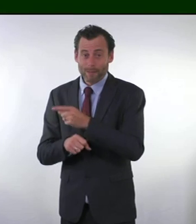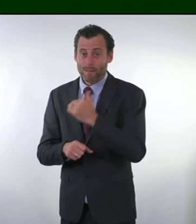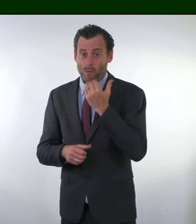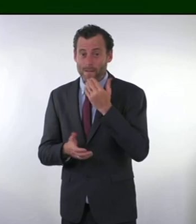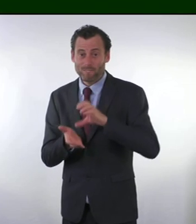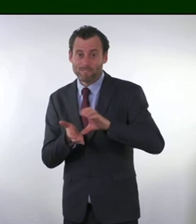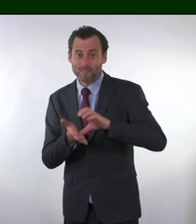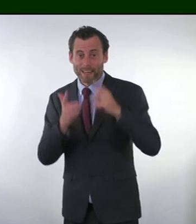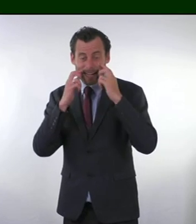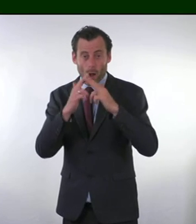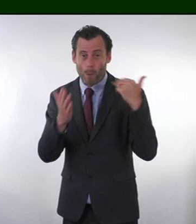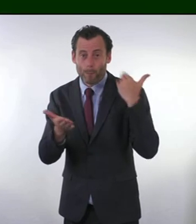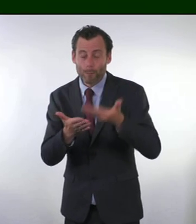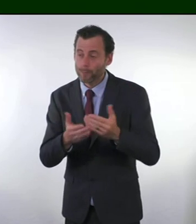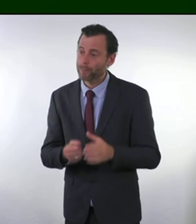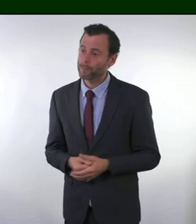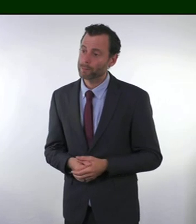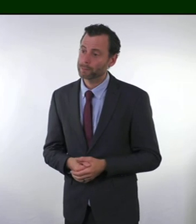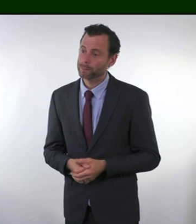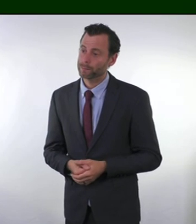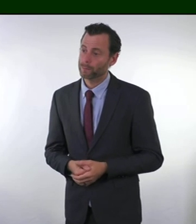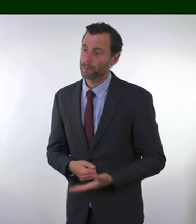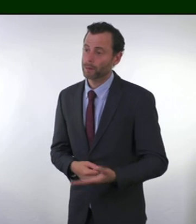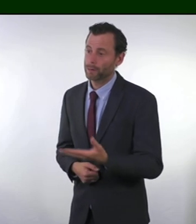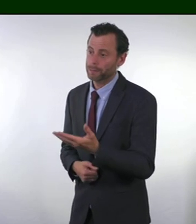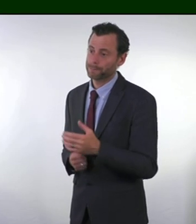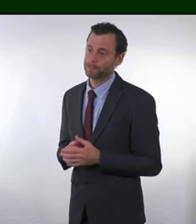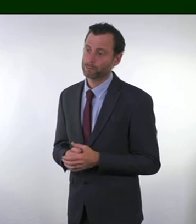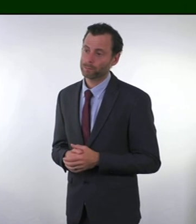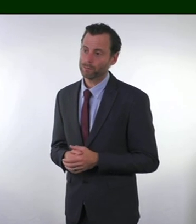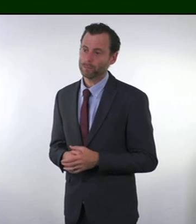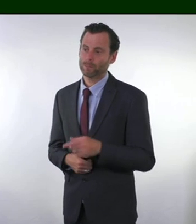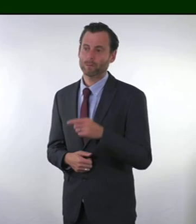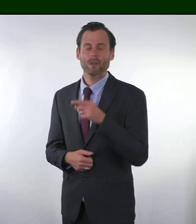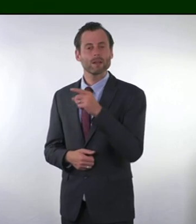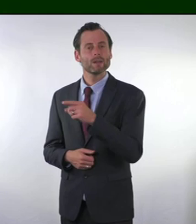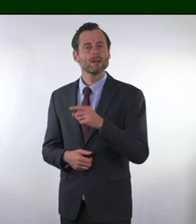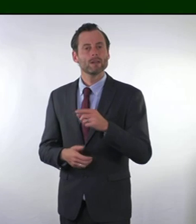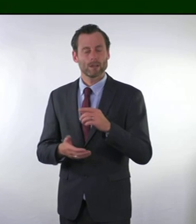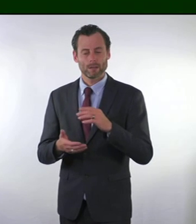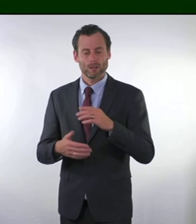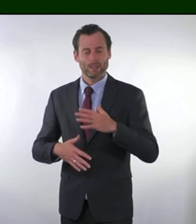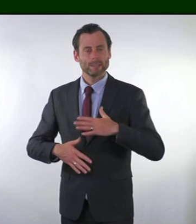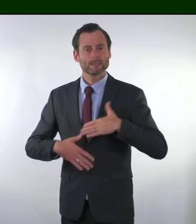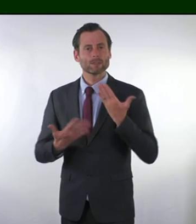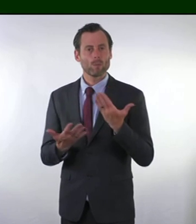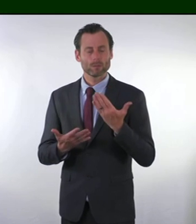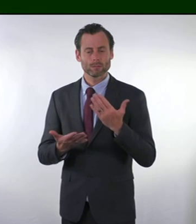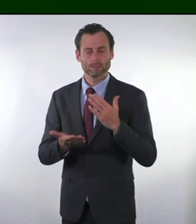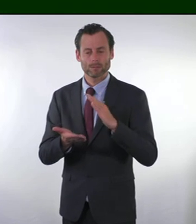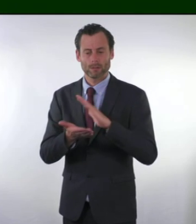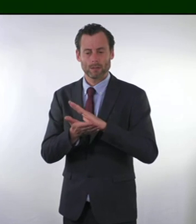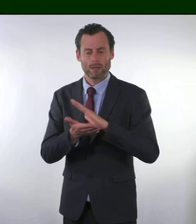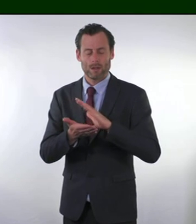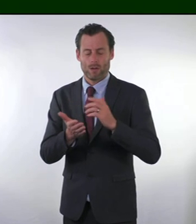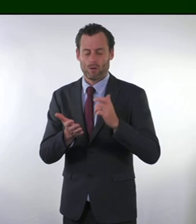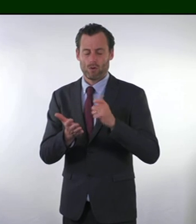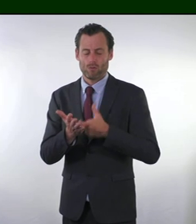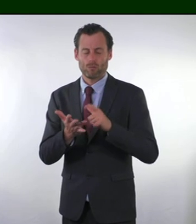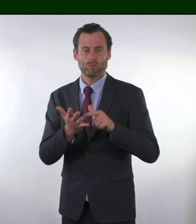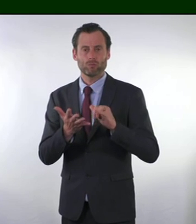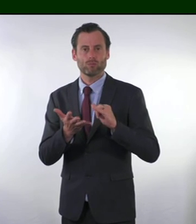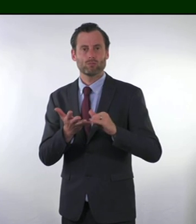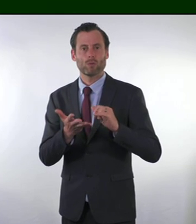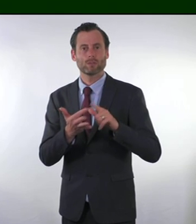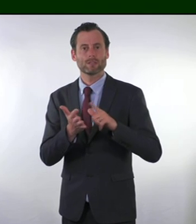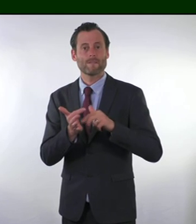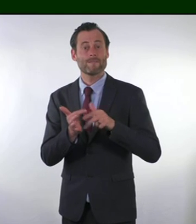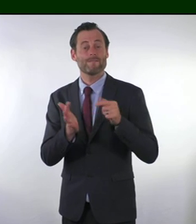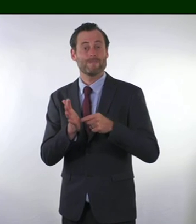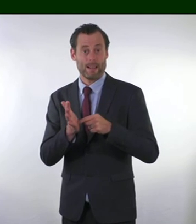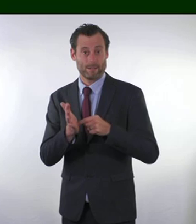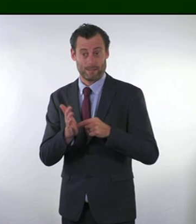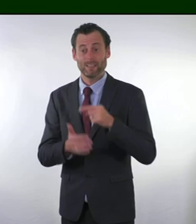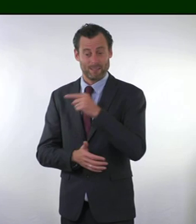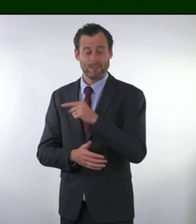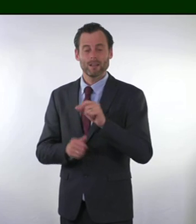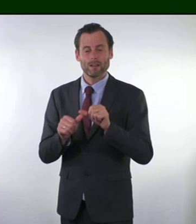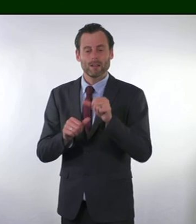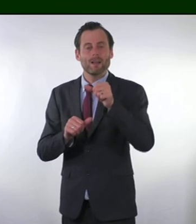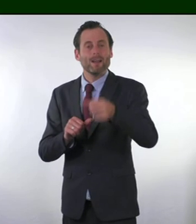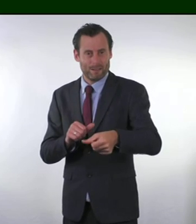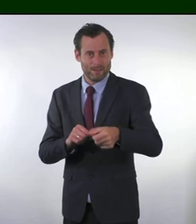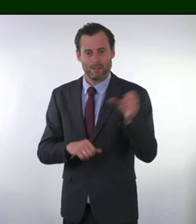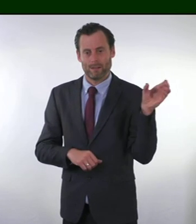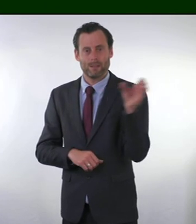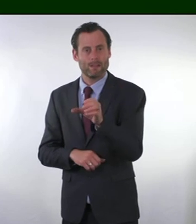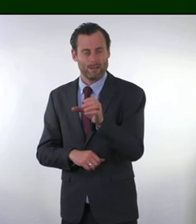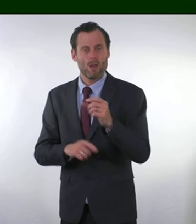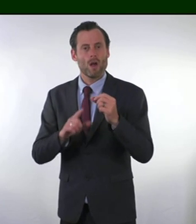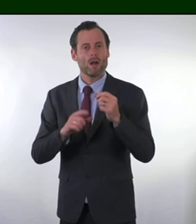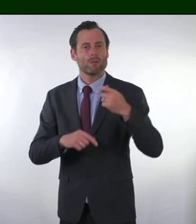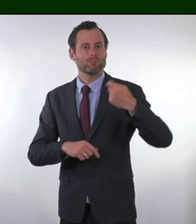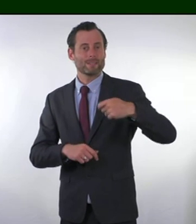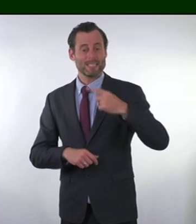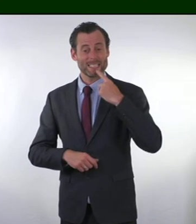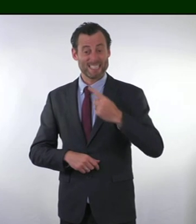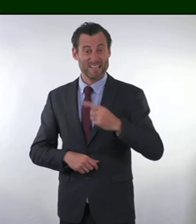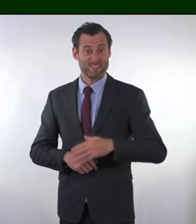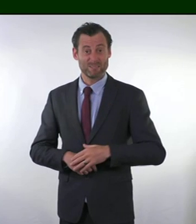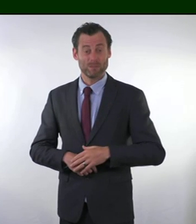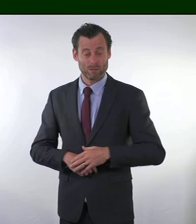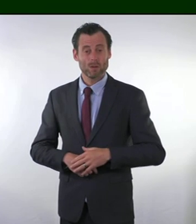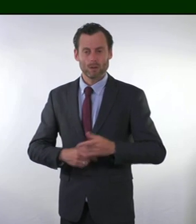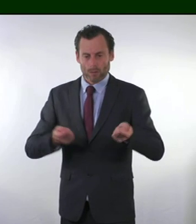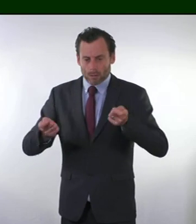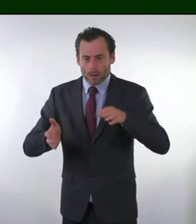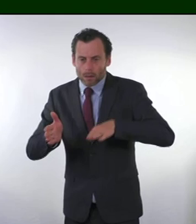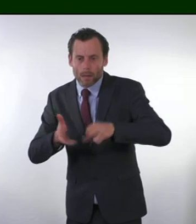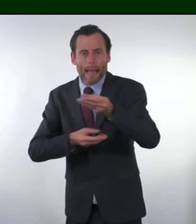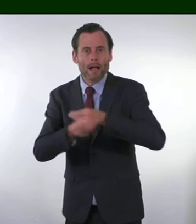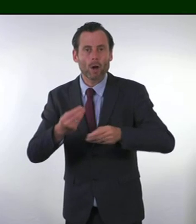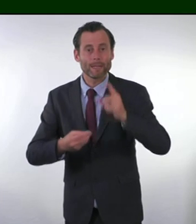Now we know why he went for Roosevelt. It is because the last thing that his Government would have wanted was the sign on the desk of Harry Truman, the successor to Roosevelt, which said, “The buck stops here.” If this Government had a sign, it would probably say, “The buck stops anywhere but here”.